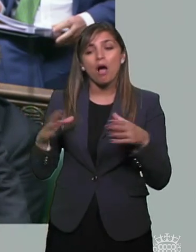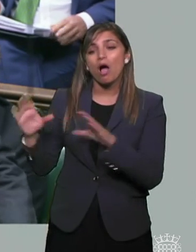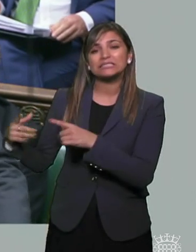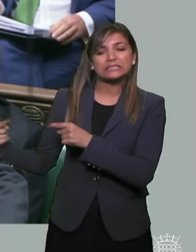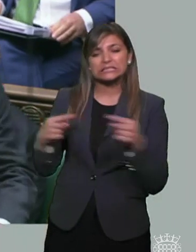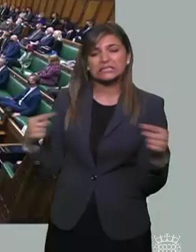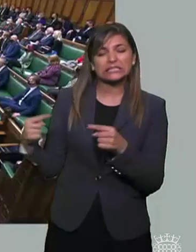More! More!